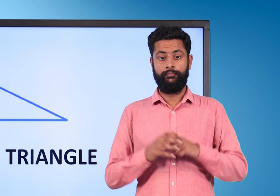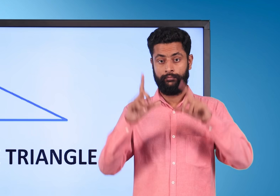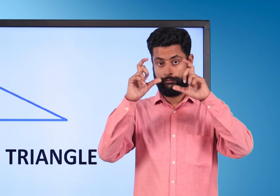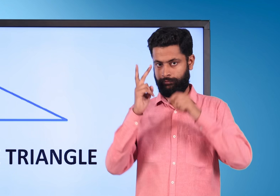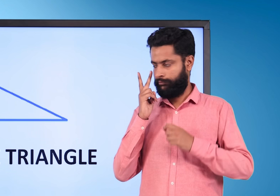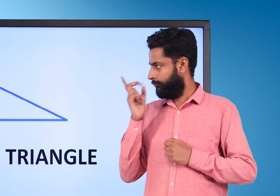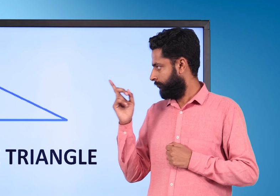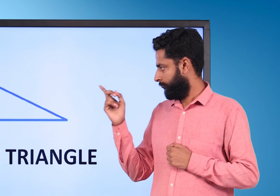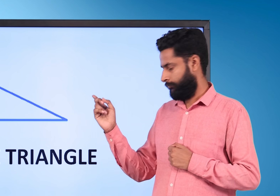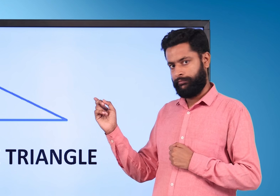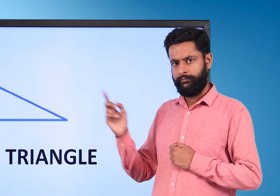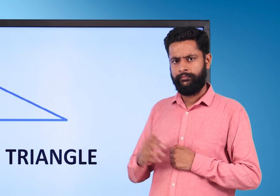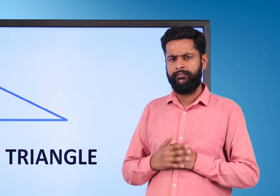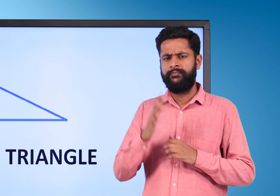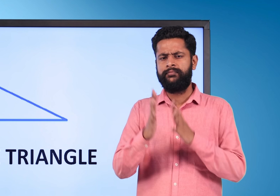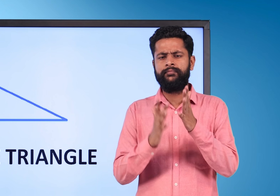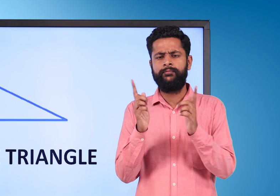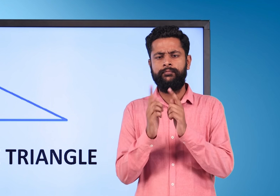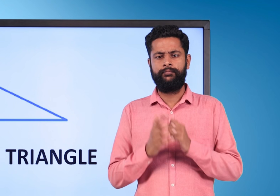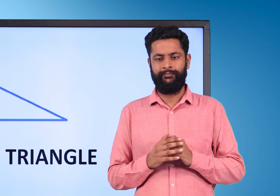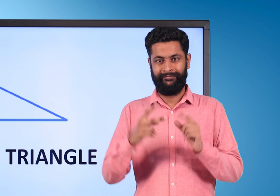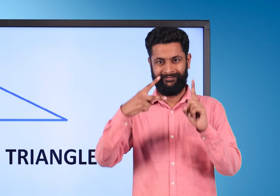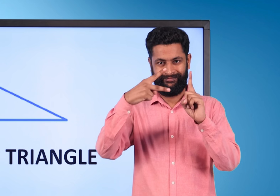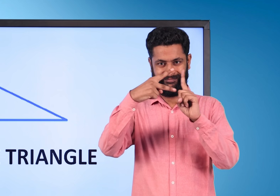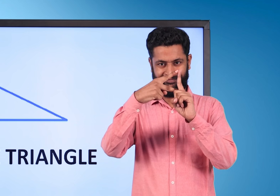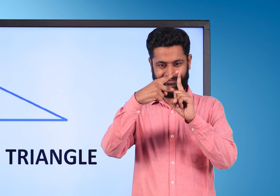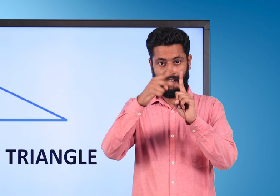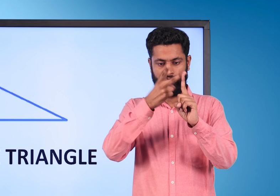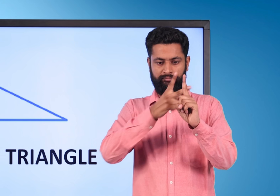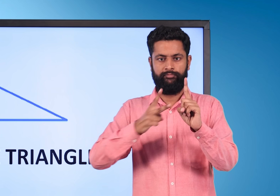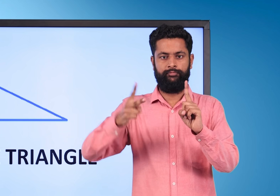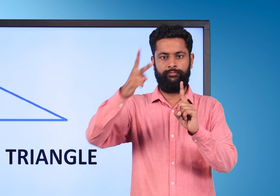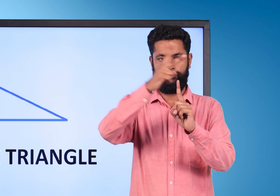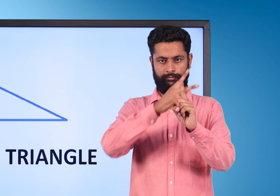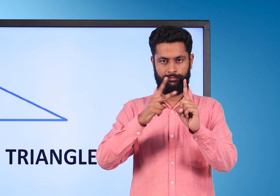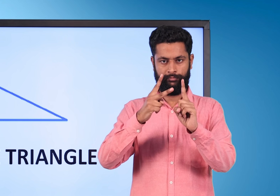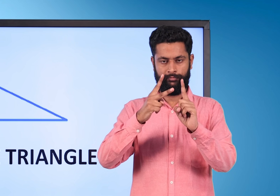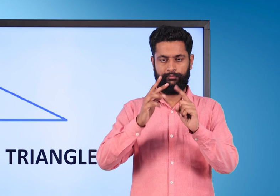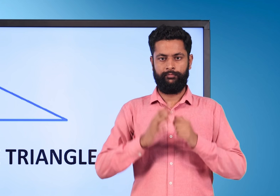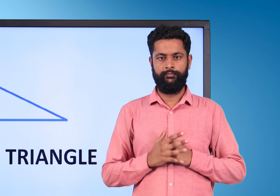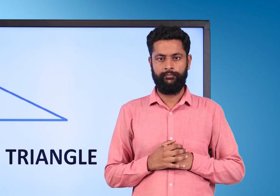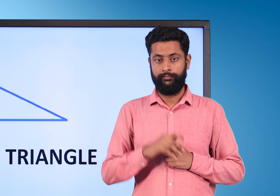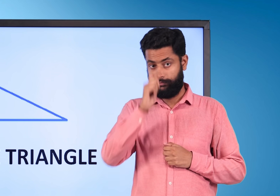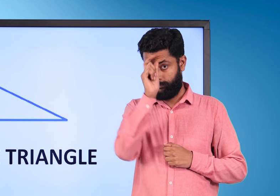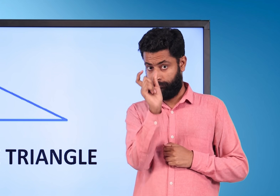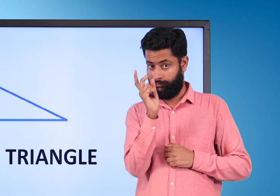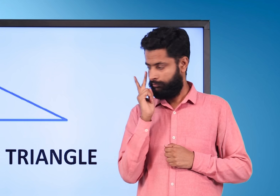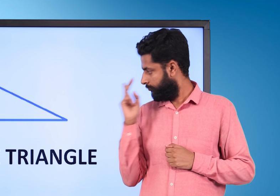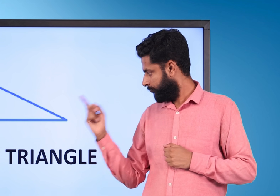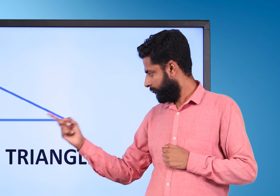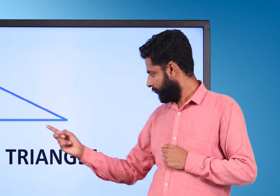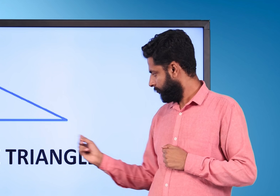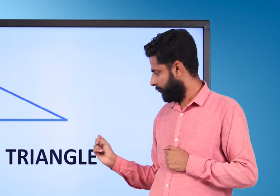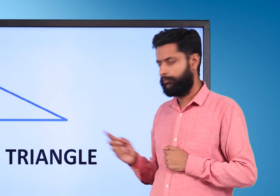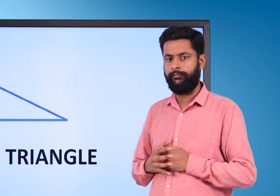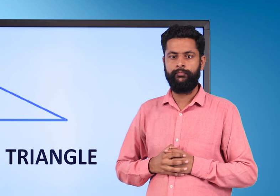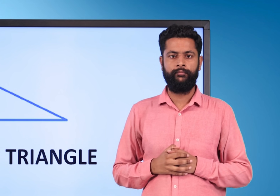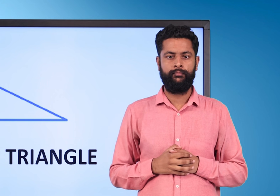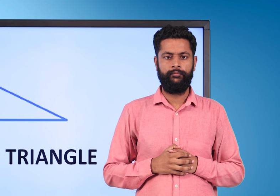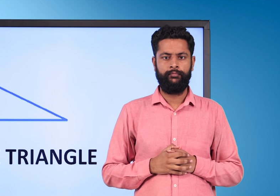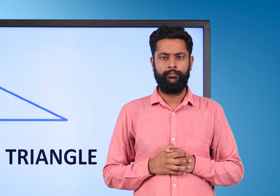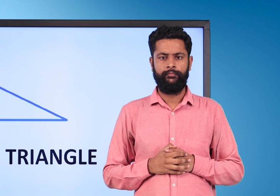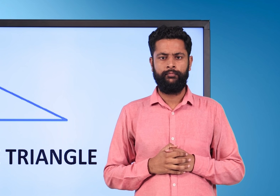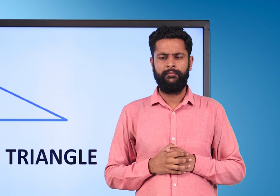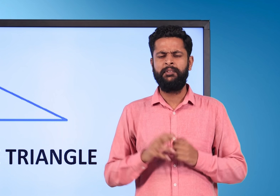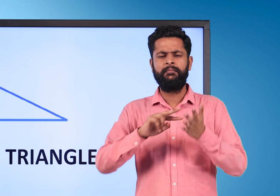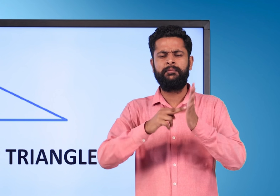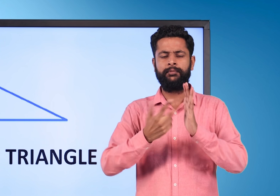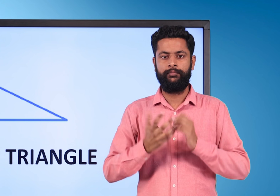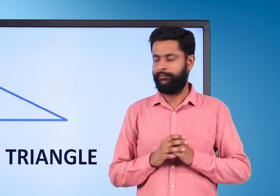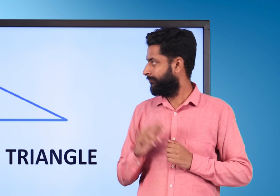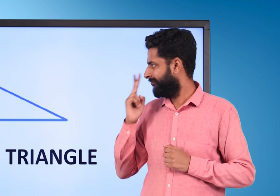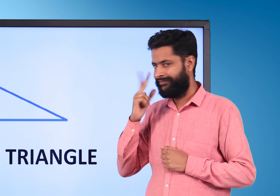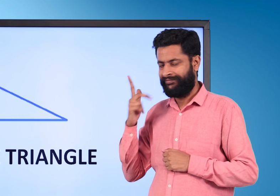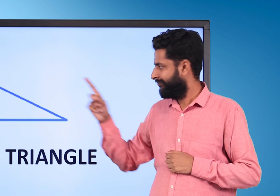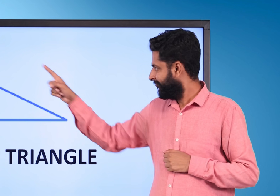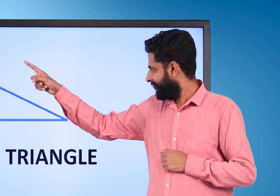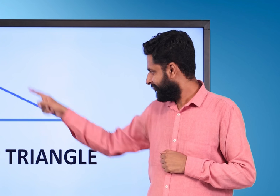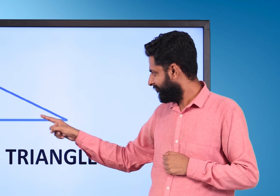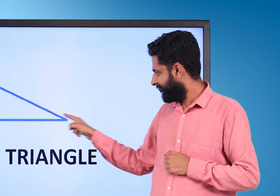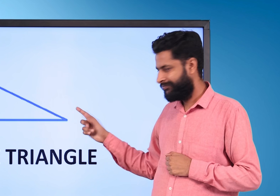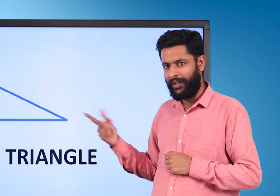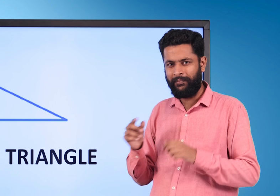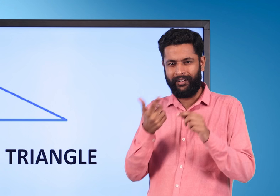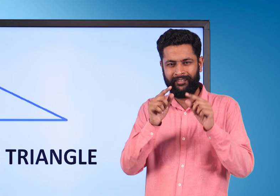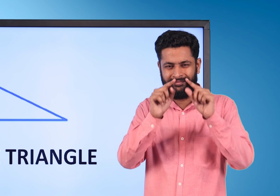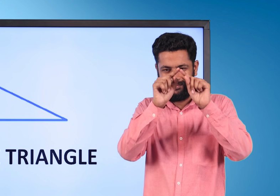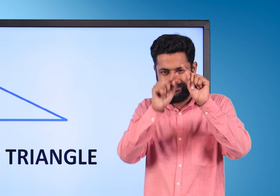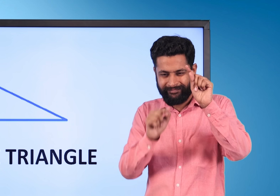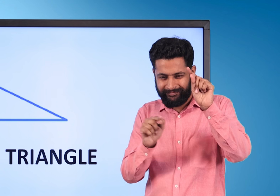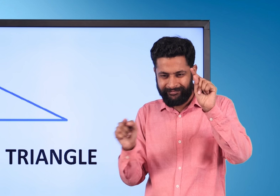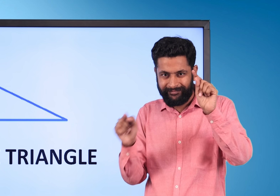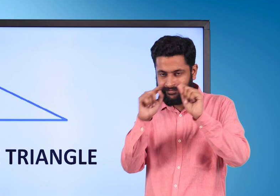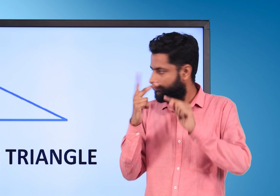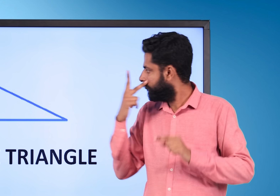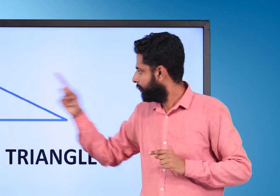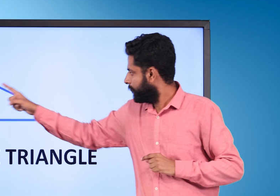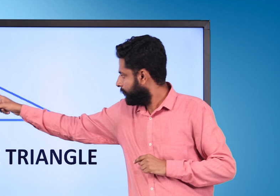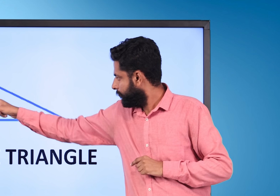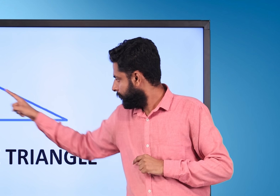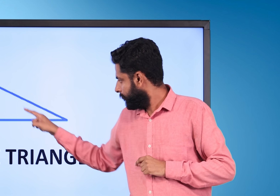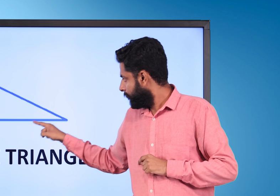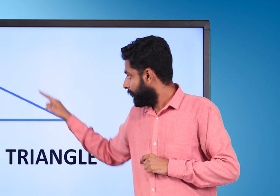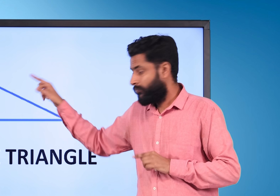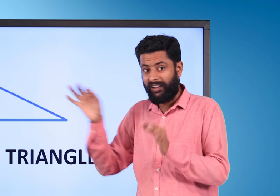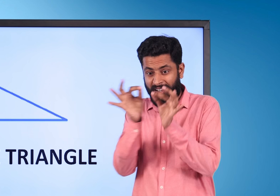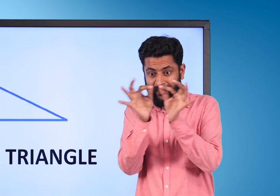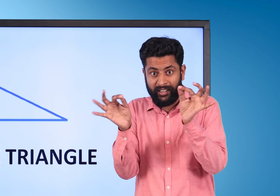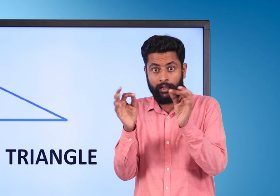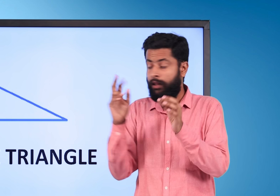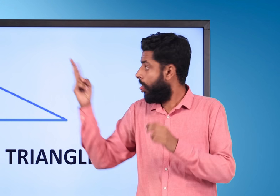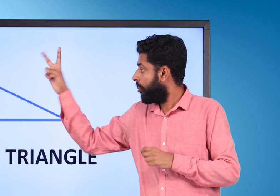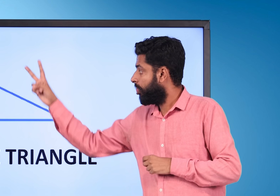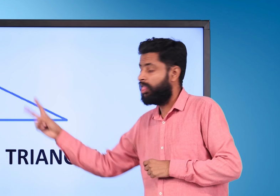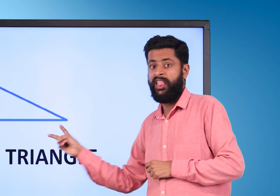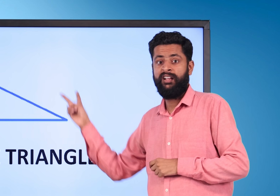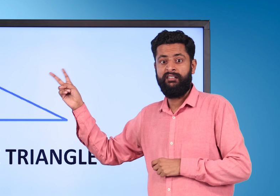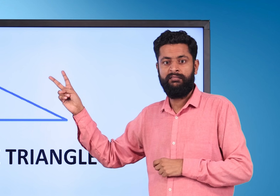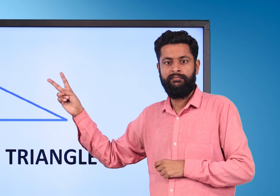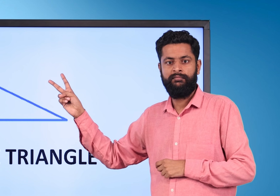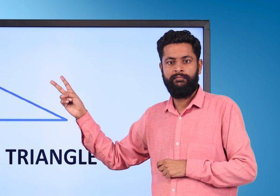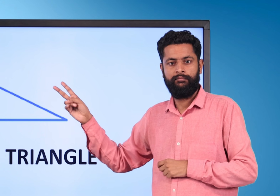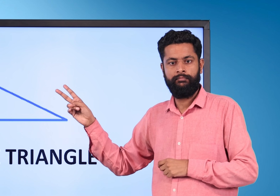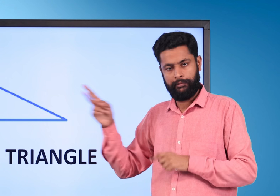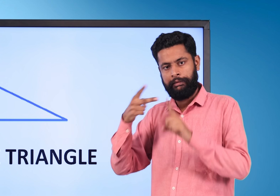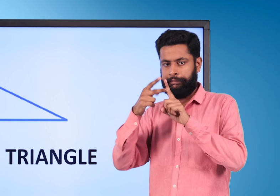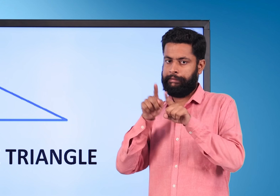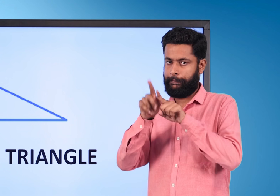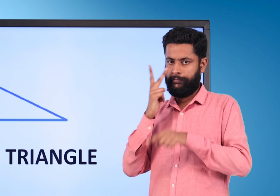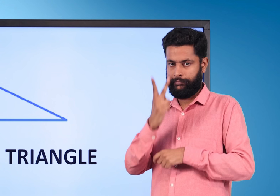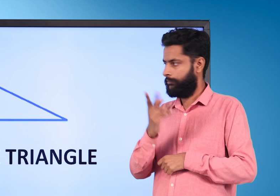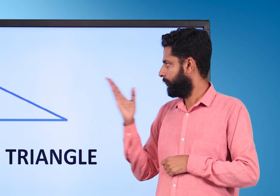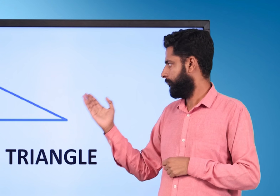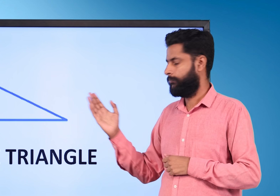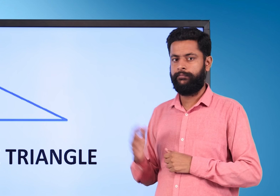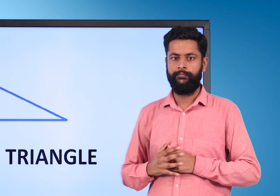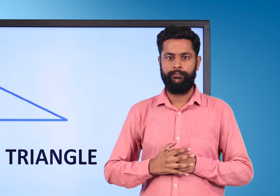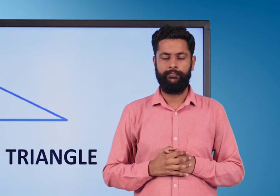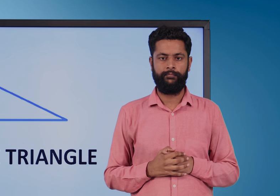This sign means scalene triangle. If all three sides of a triangle are of unequal length, it is called a scalene triangle. For example, in this triangle, the sides are not equal, so it is a scalene triangle.